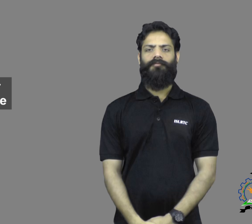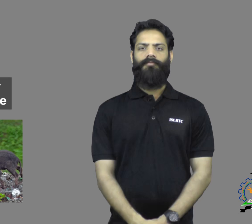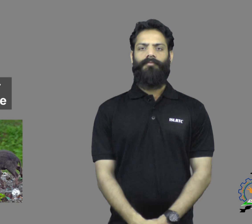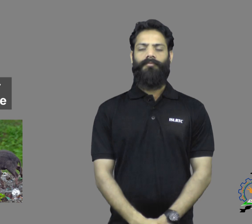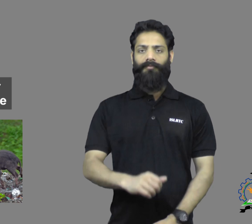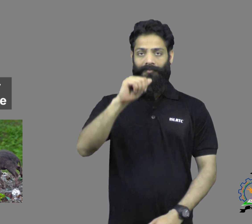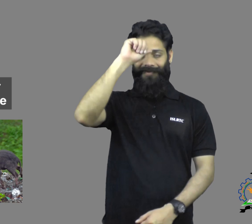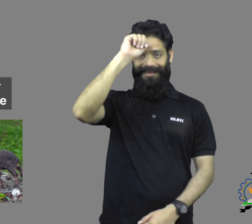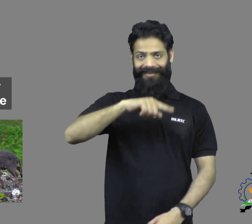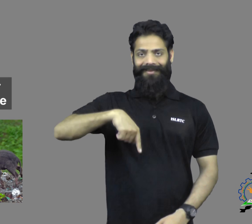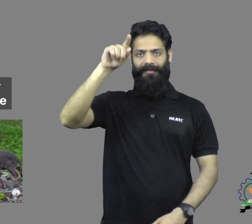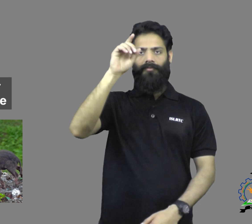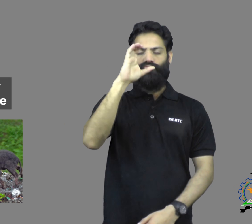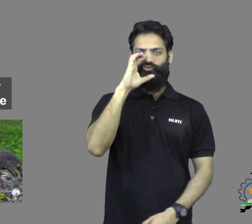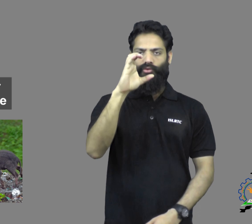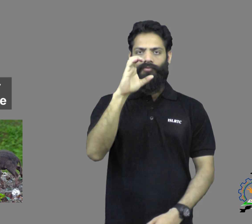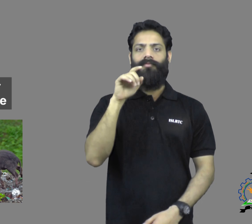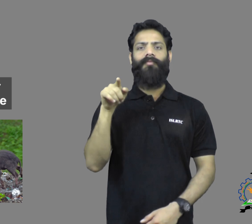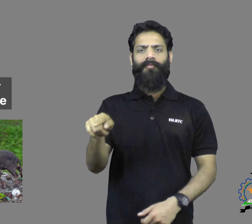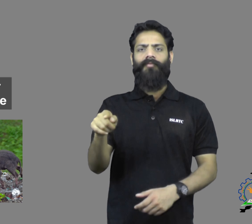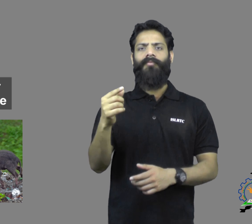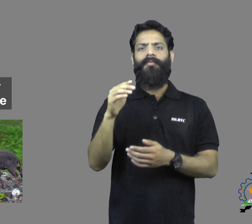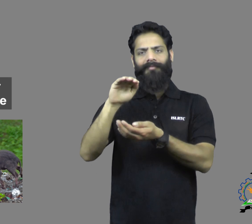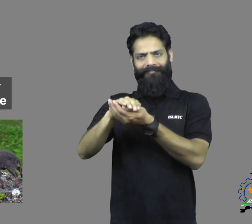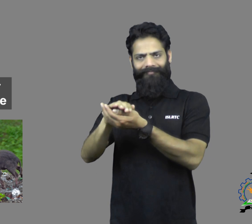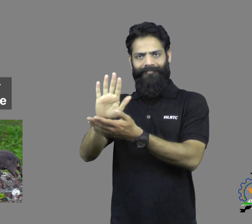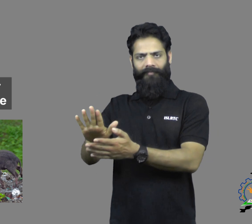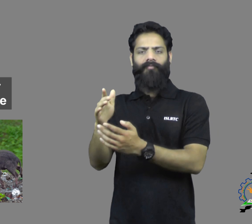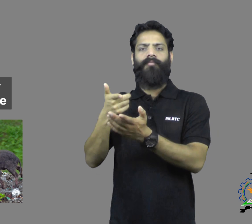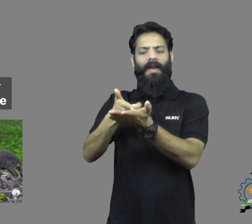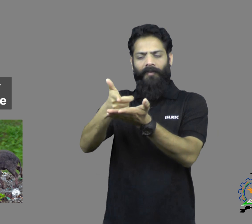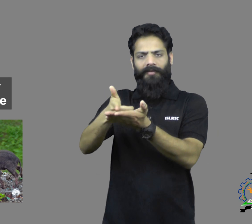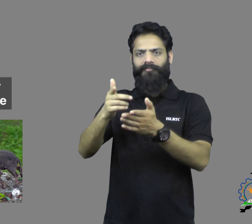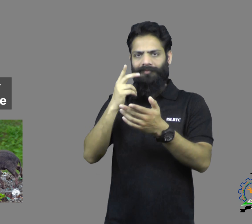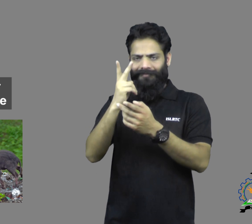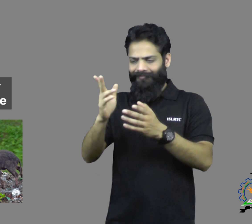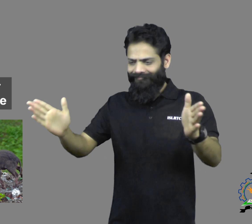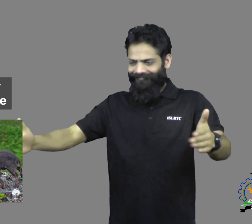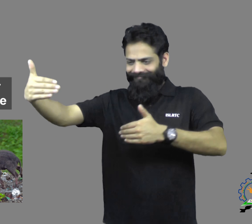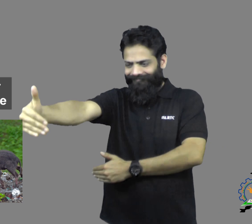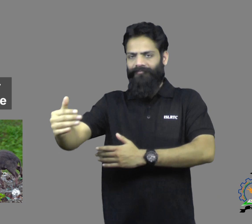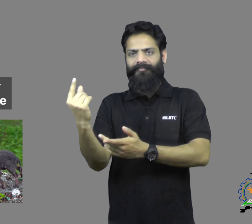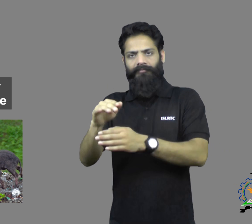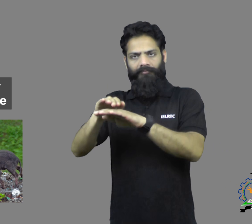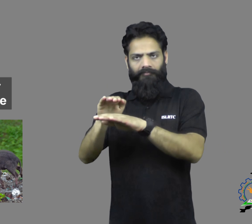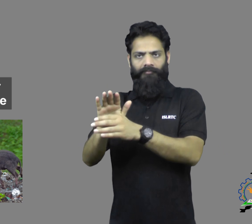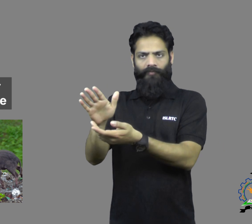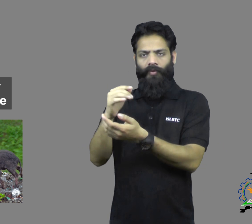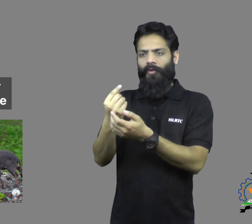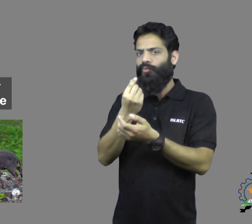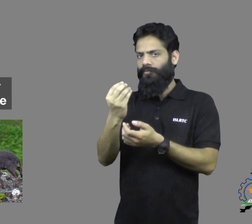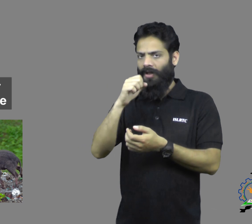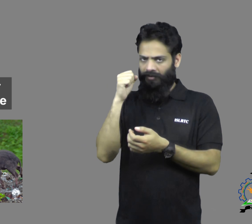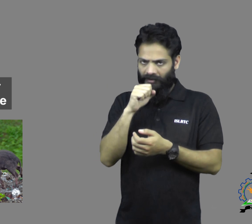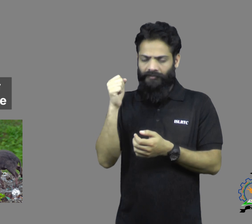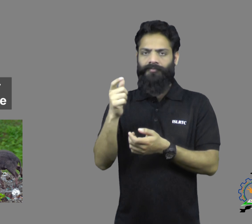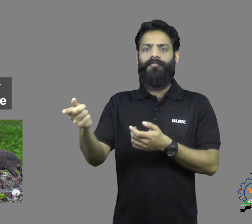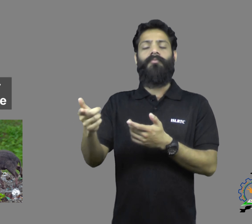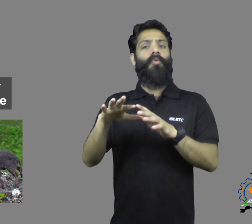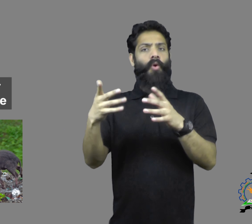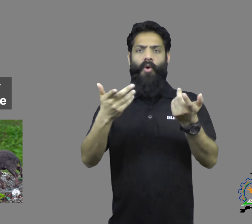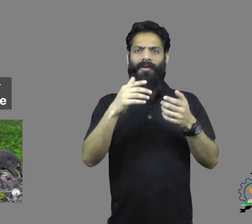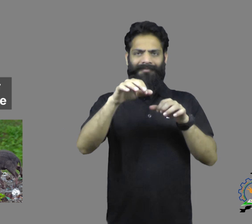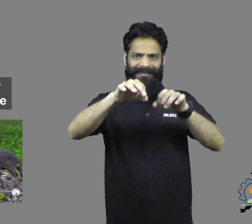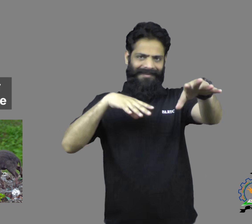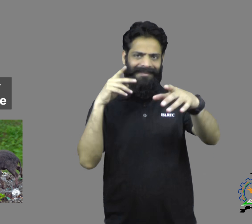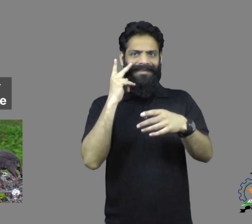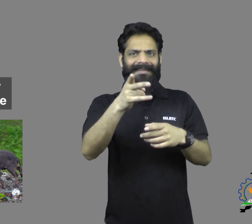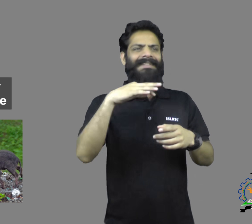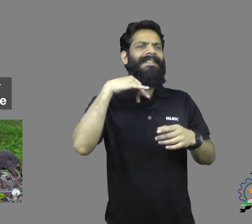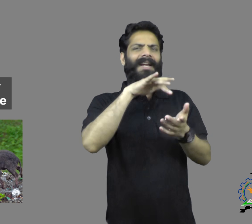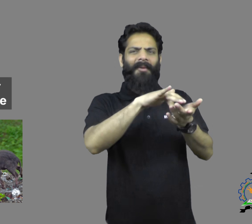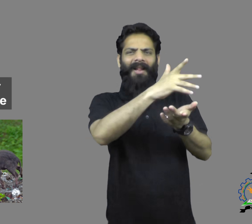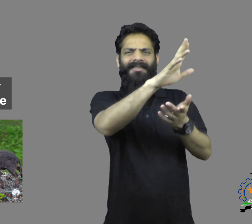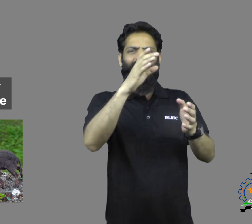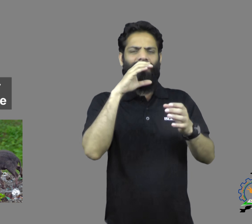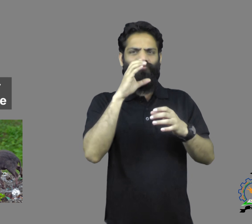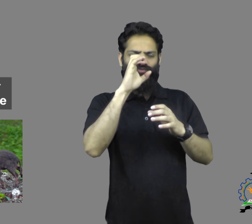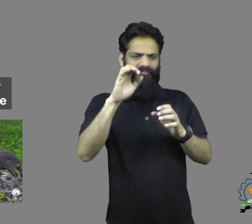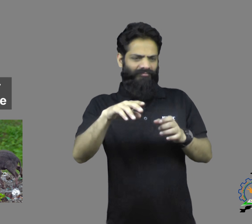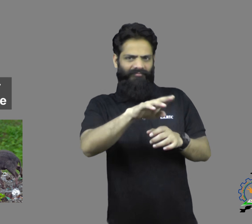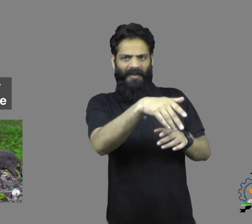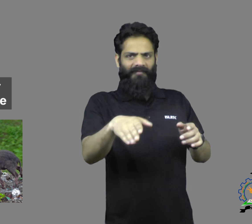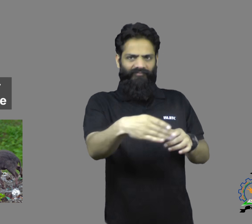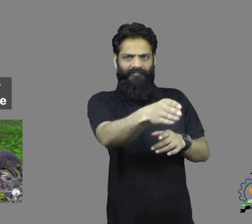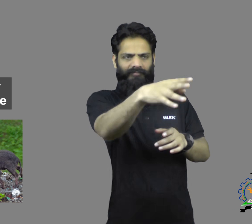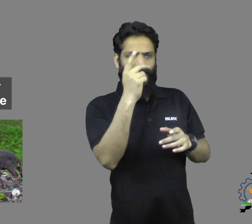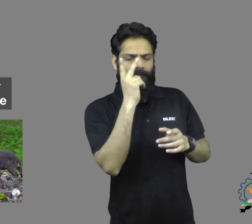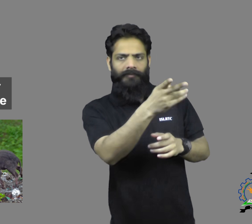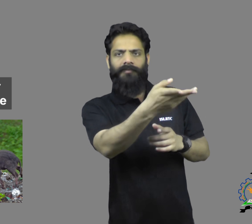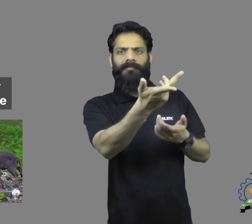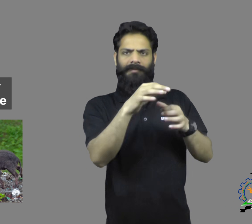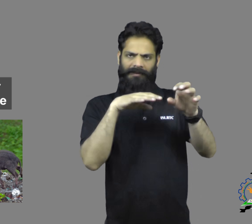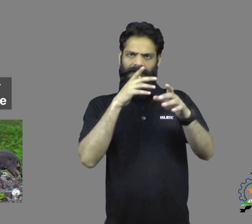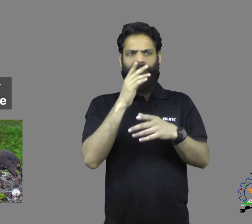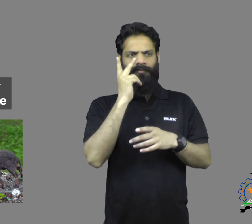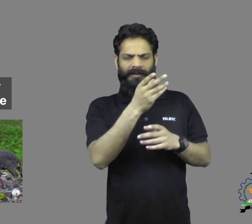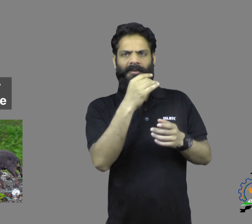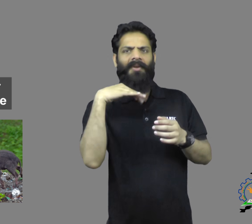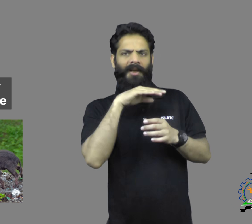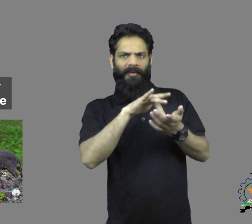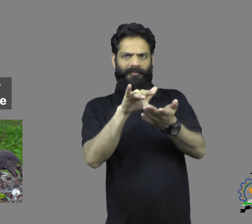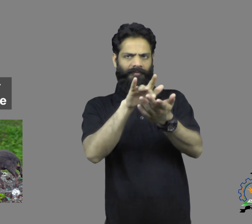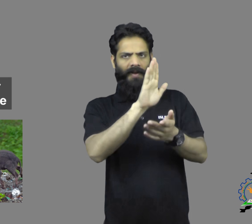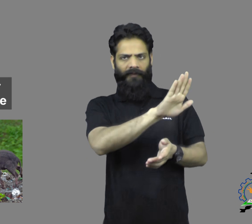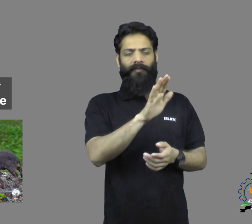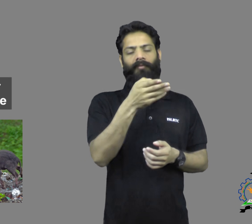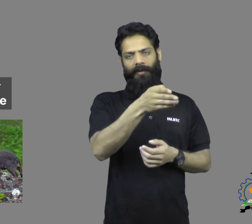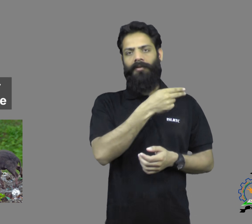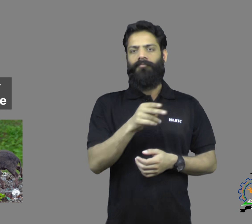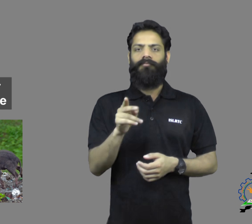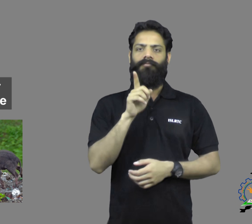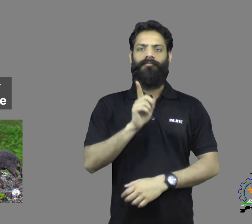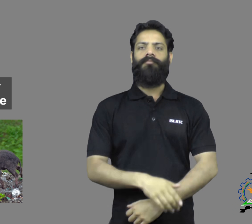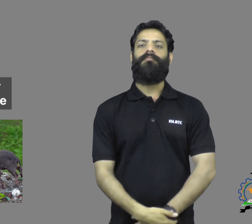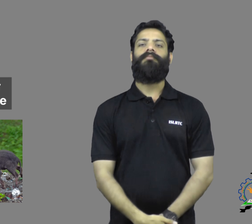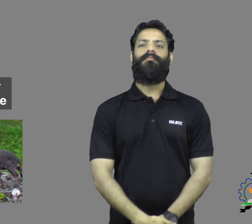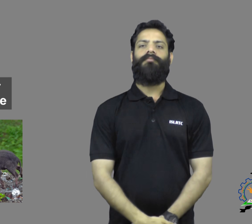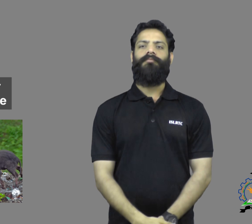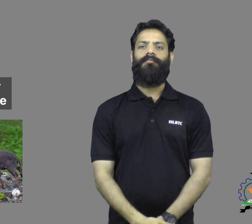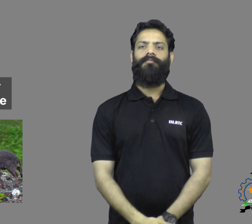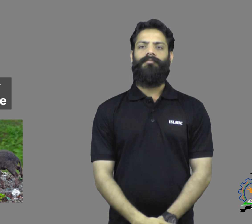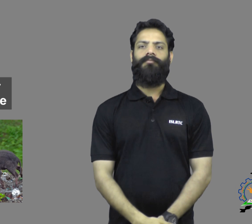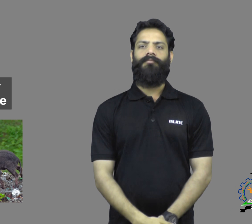Indigenous or Domestic Swine